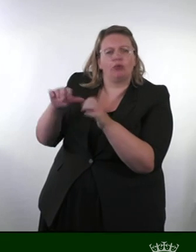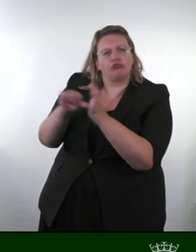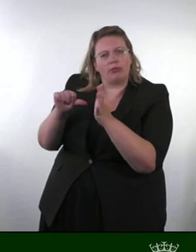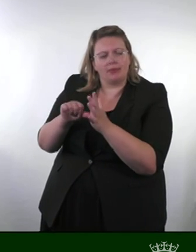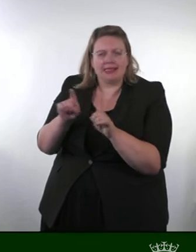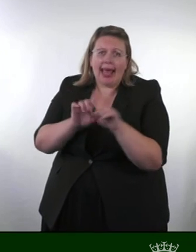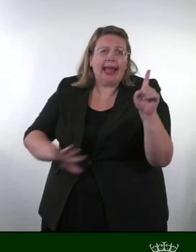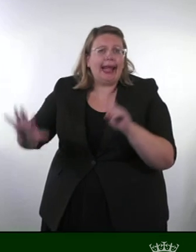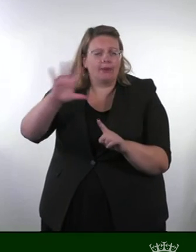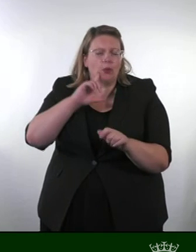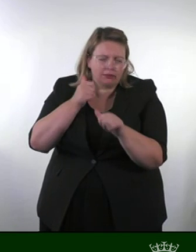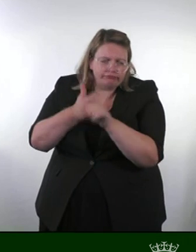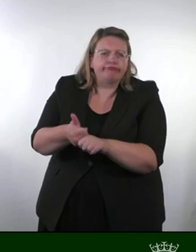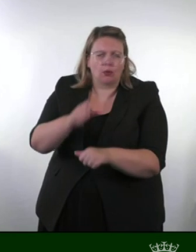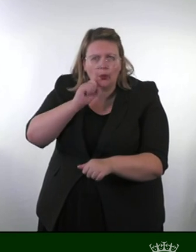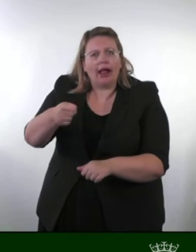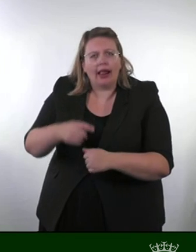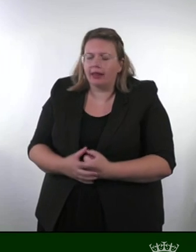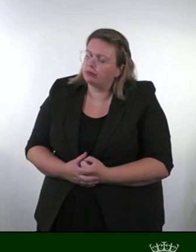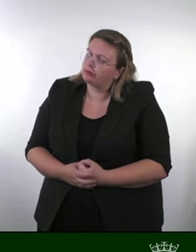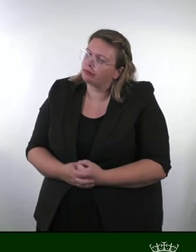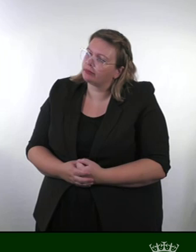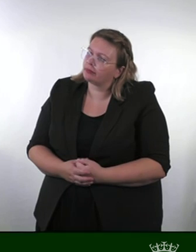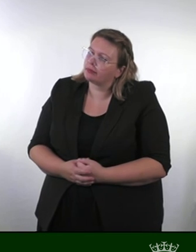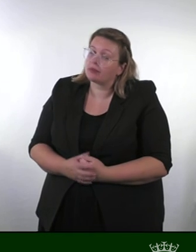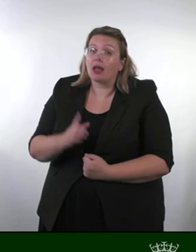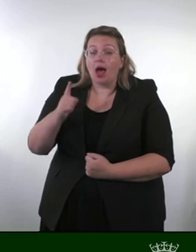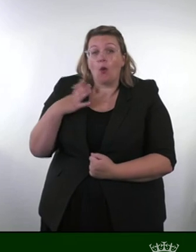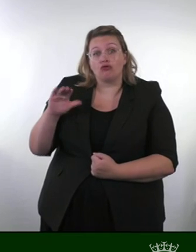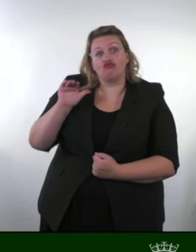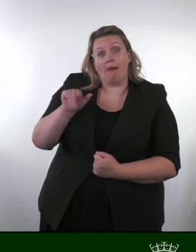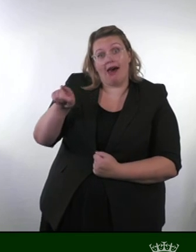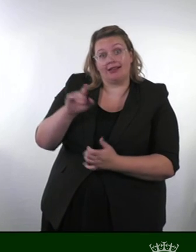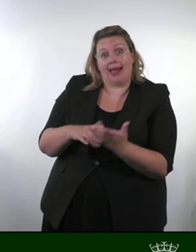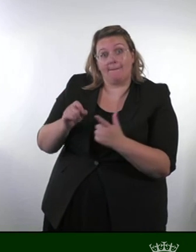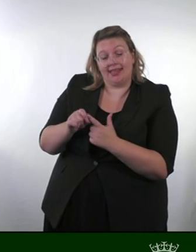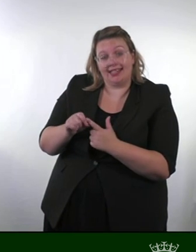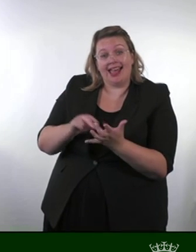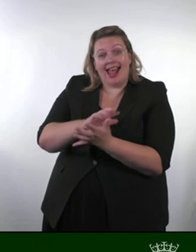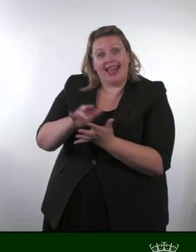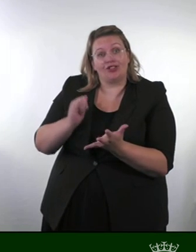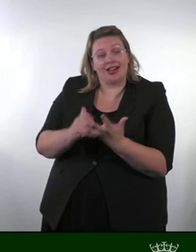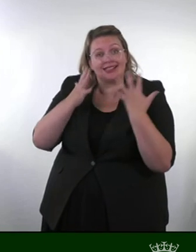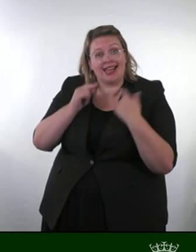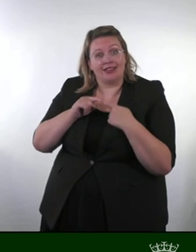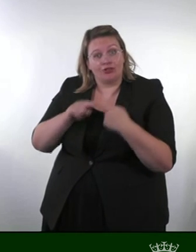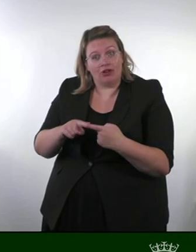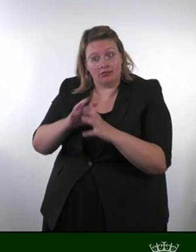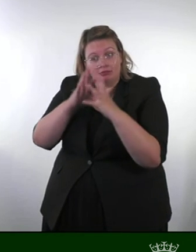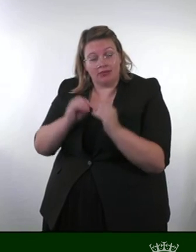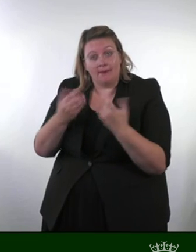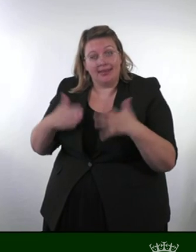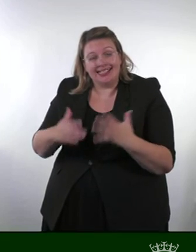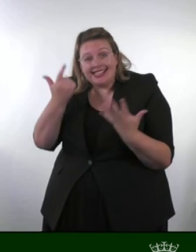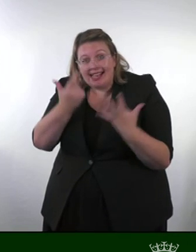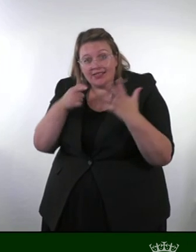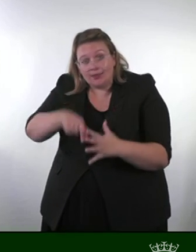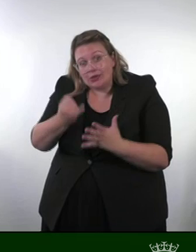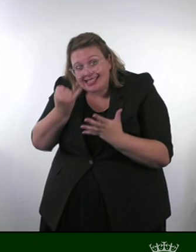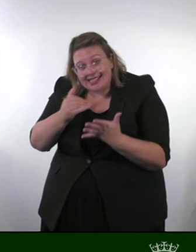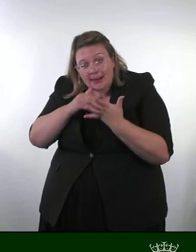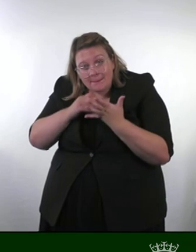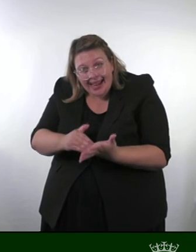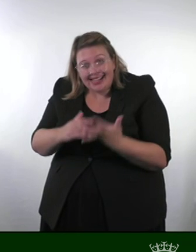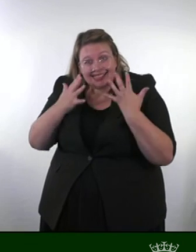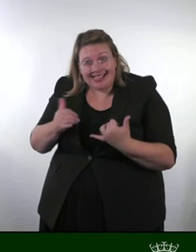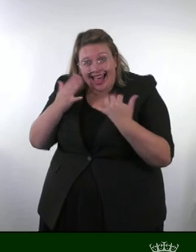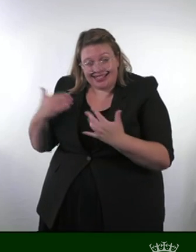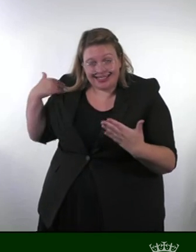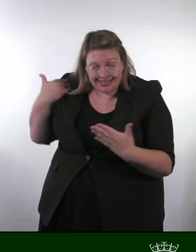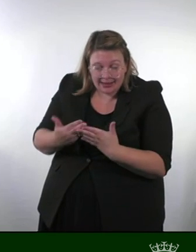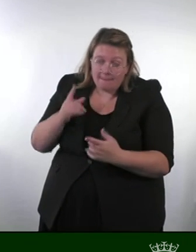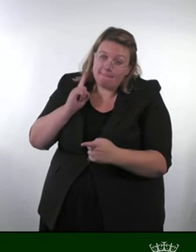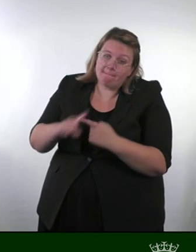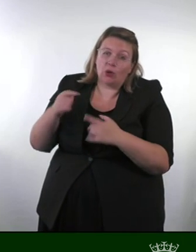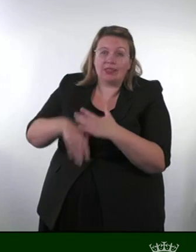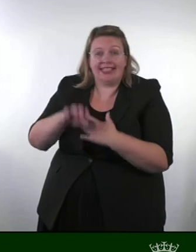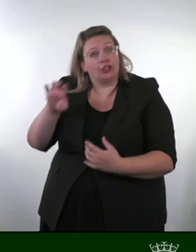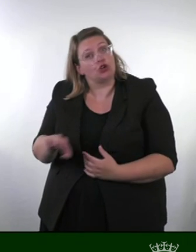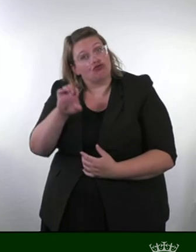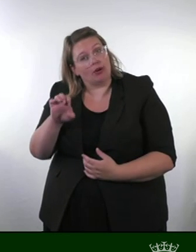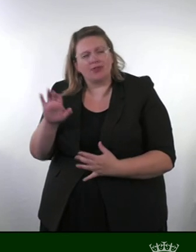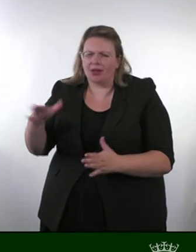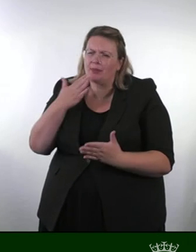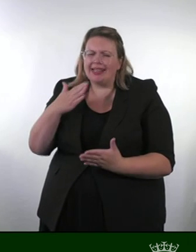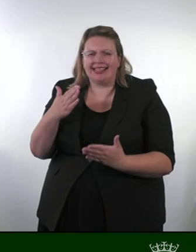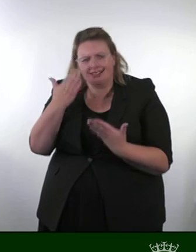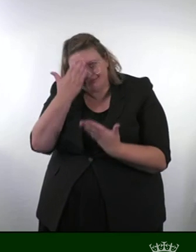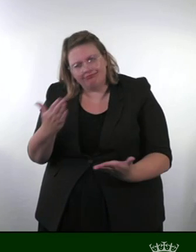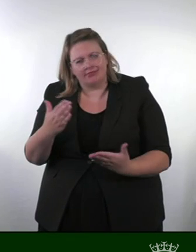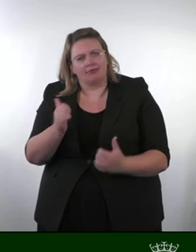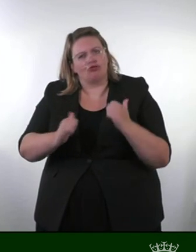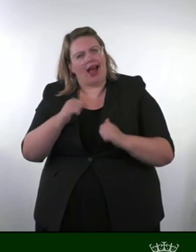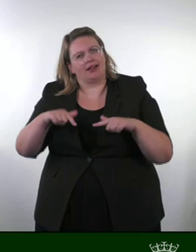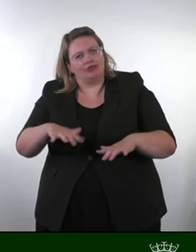I remind the honourable Lady that NHS Test and Trace has so far conducted 17.6 million tests, which is more than any other European country, so she should take at least some pride in that.